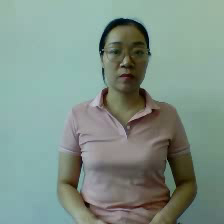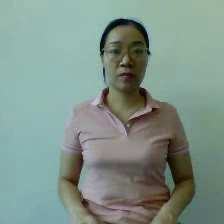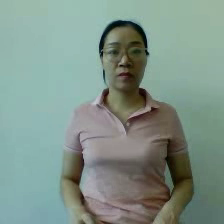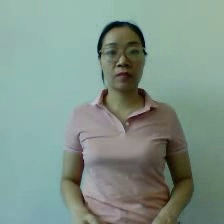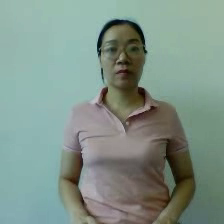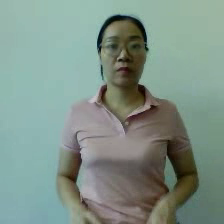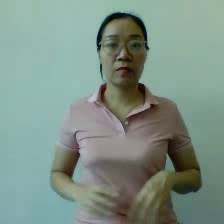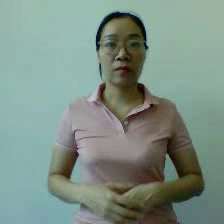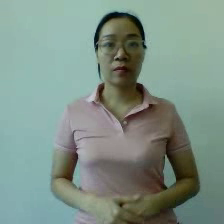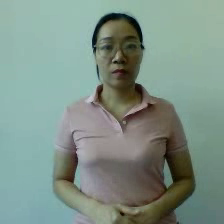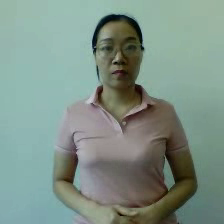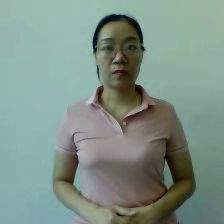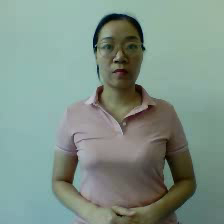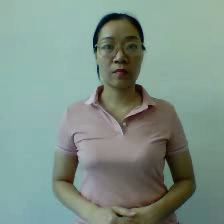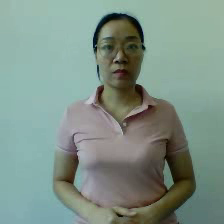Bệnh viện